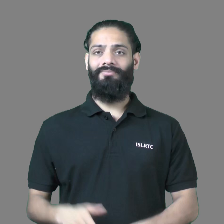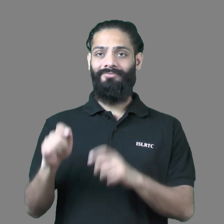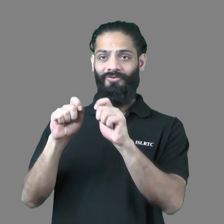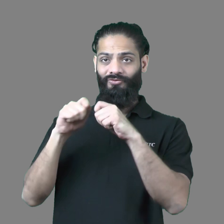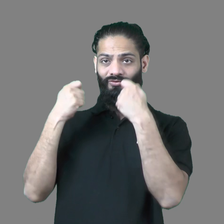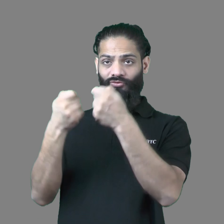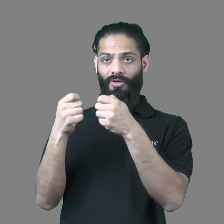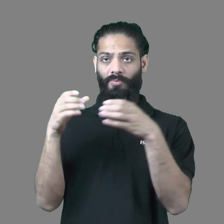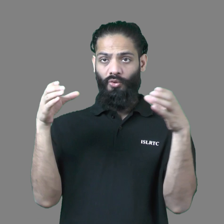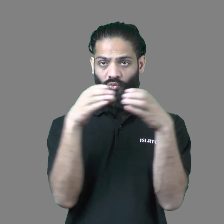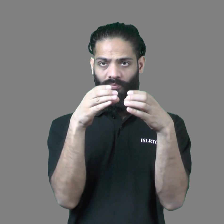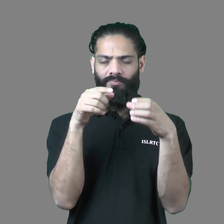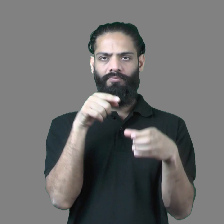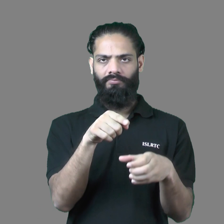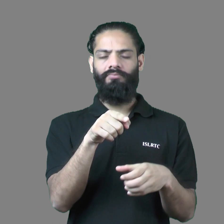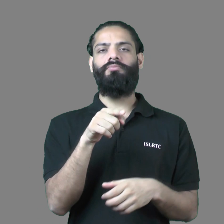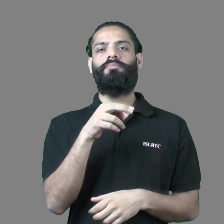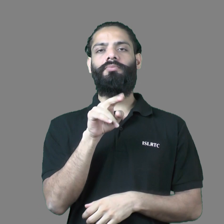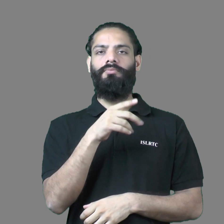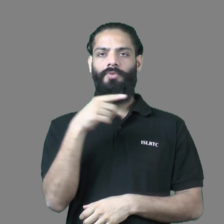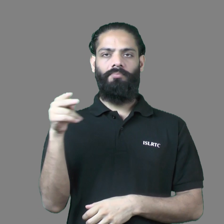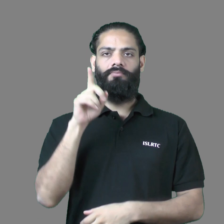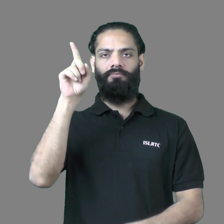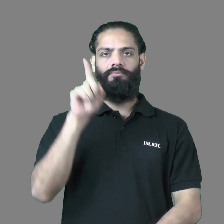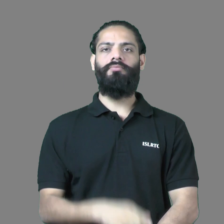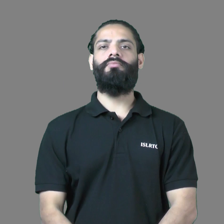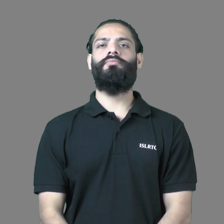Tribal Group